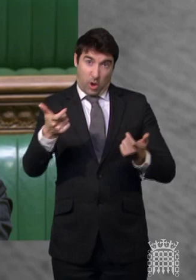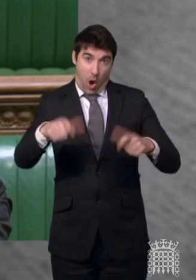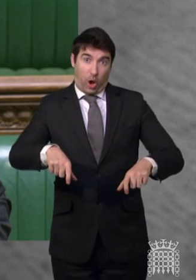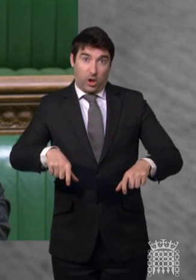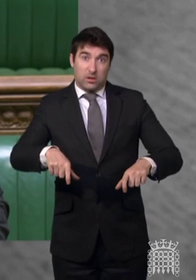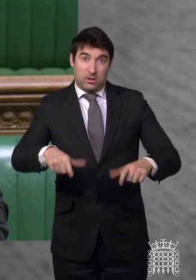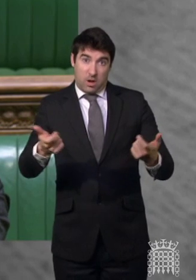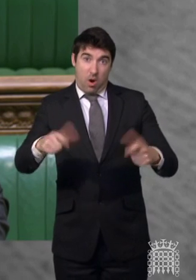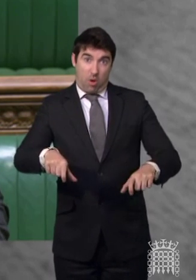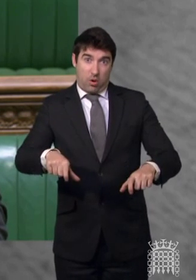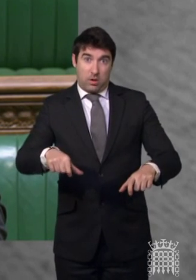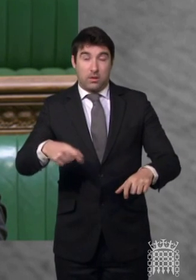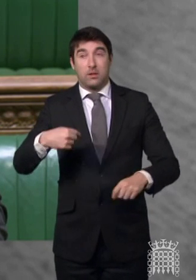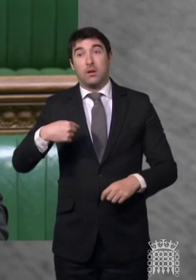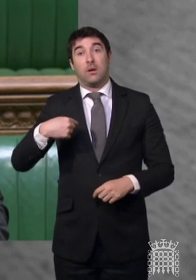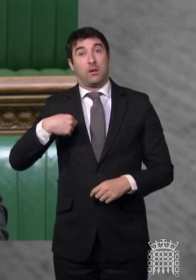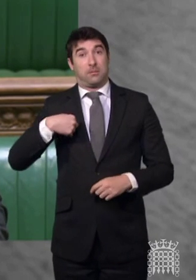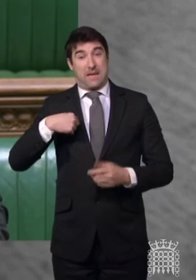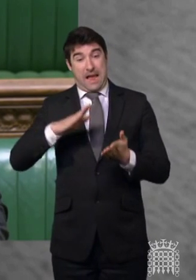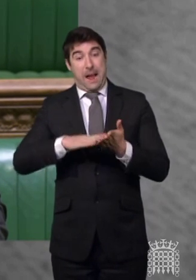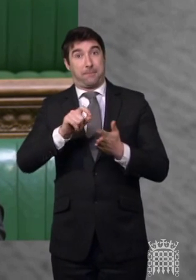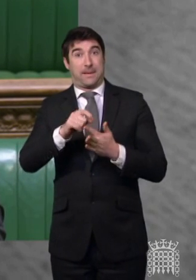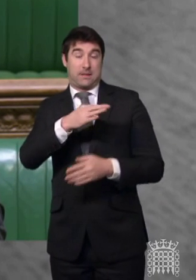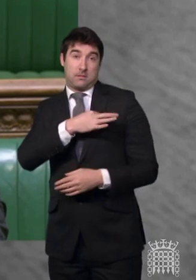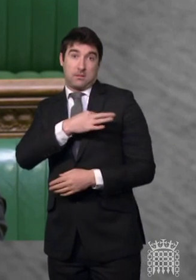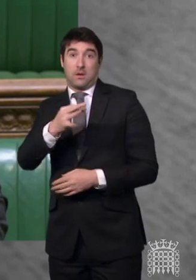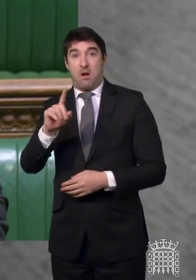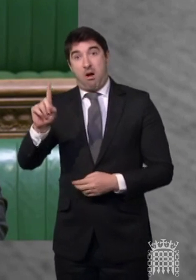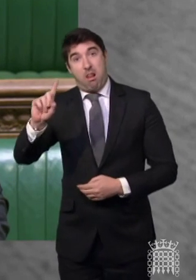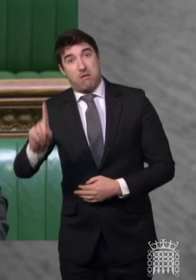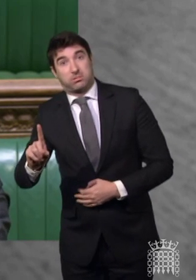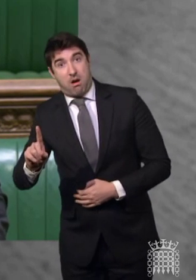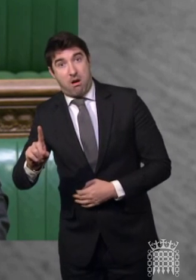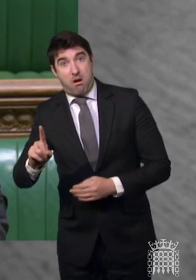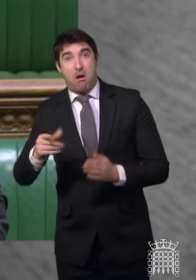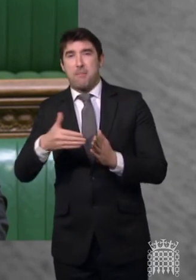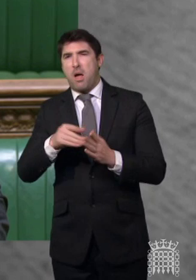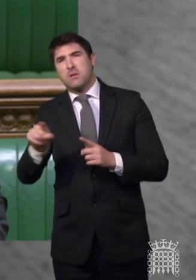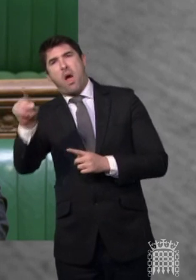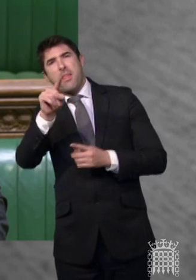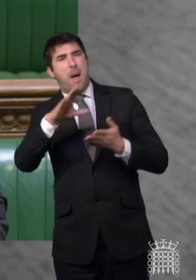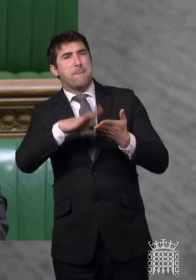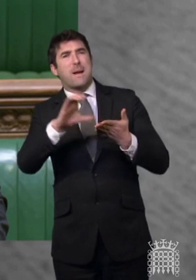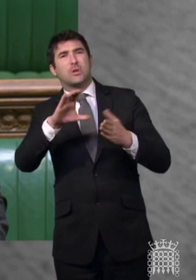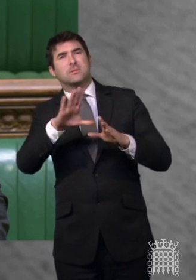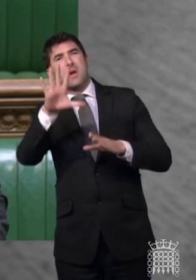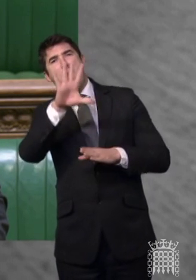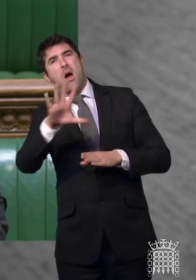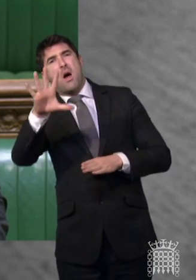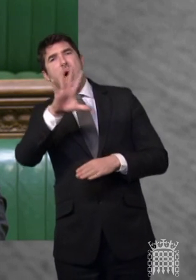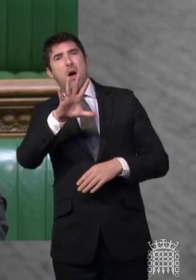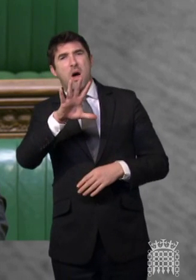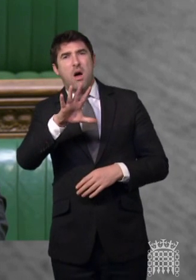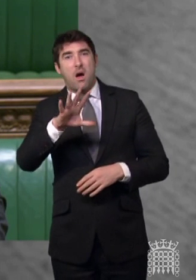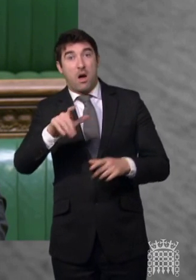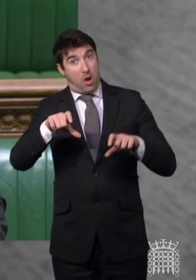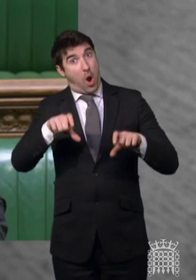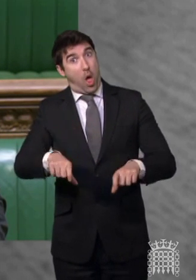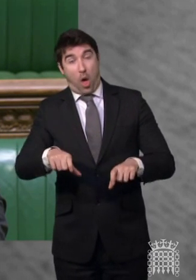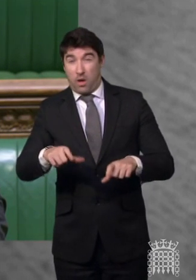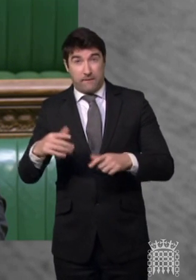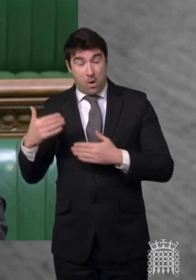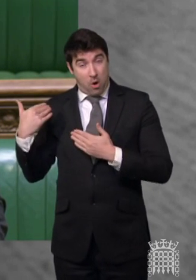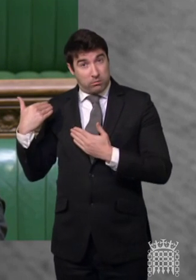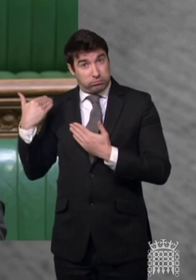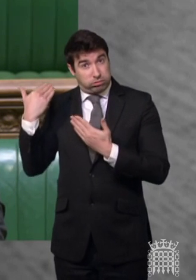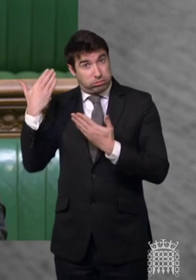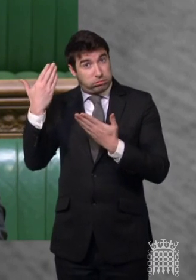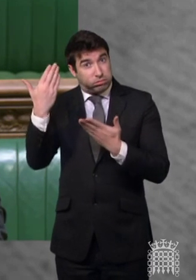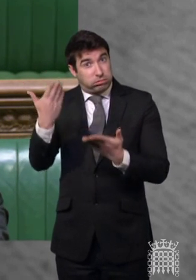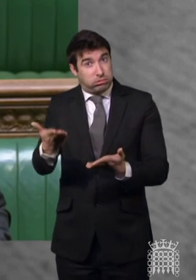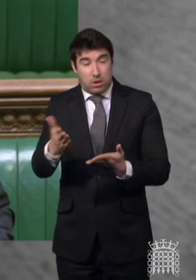My constituents in Leicester and, I am sure, constituents in Greater Manchester will be deeply worried that our areas have now been in a form of restrictions for months and months.